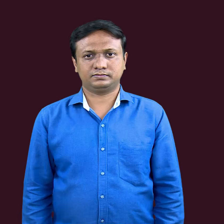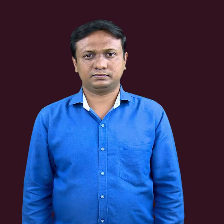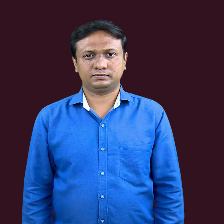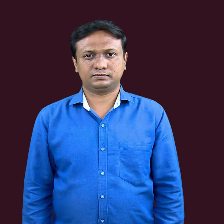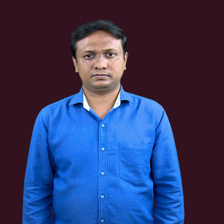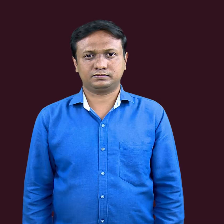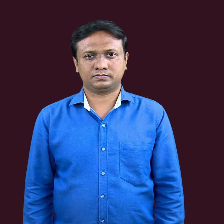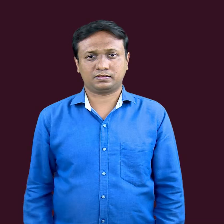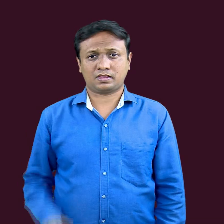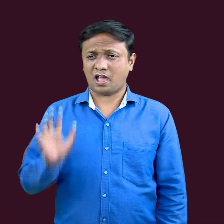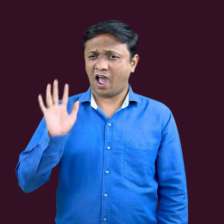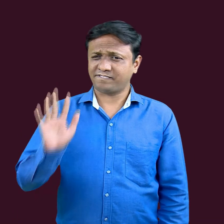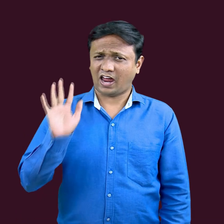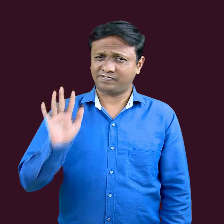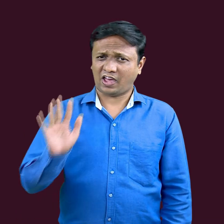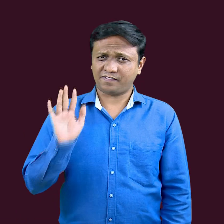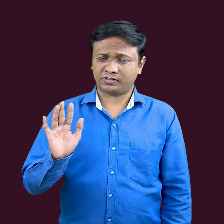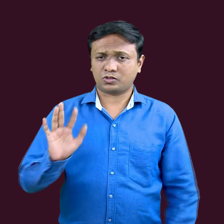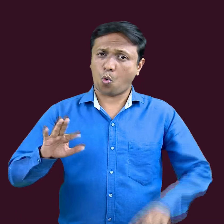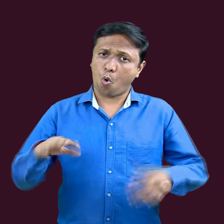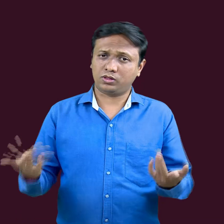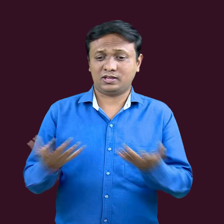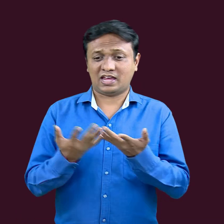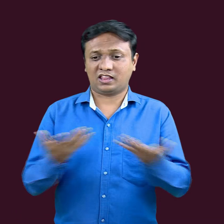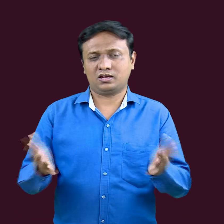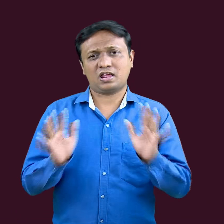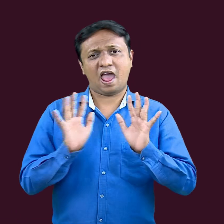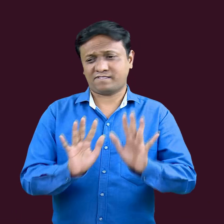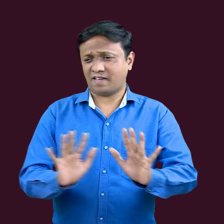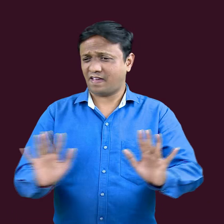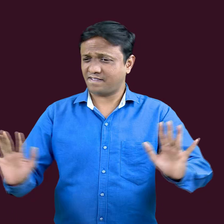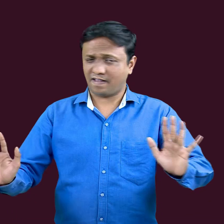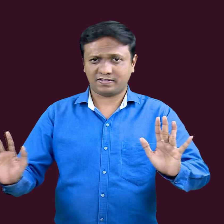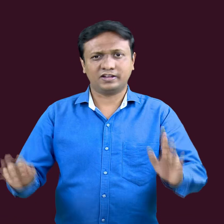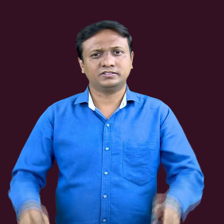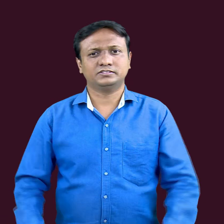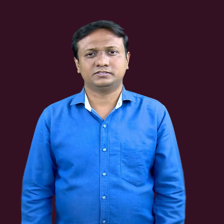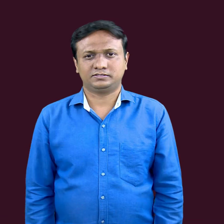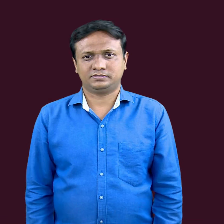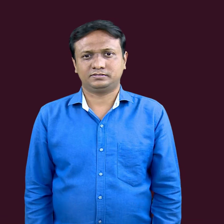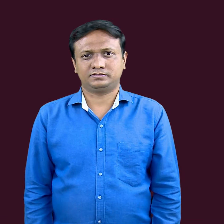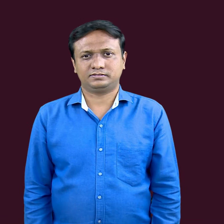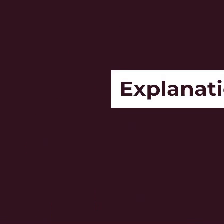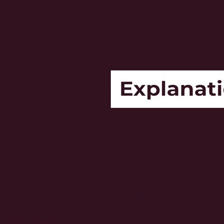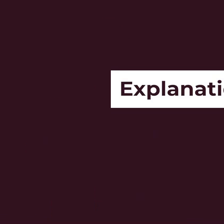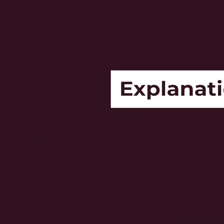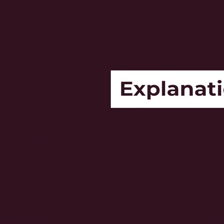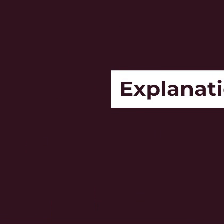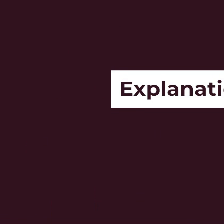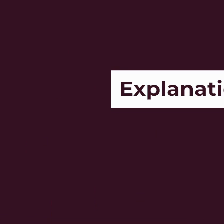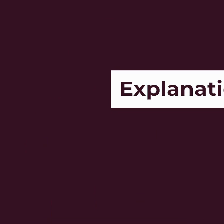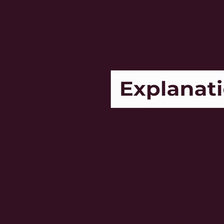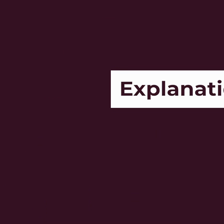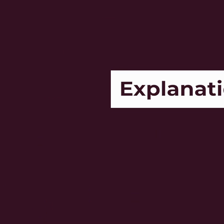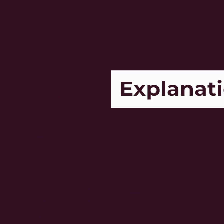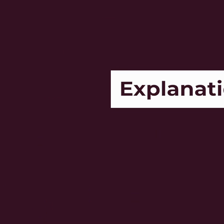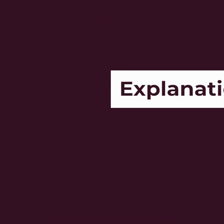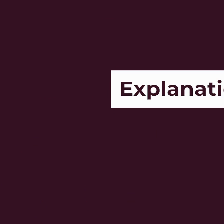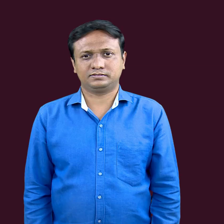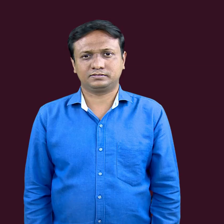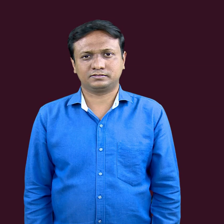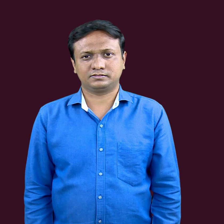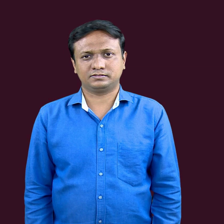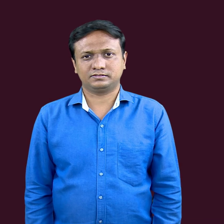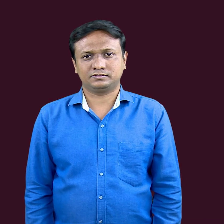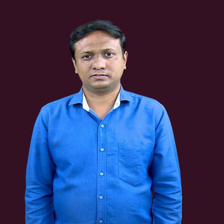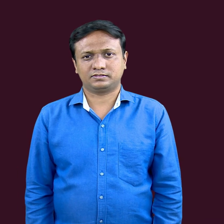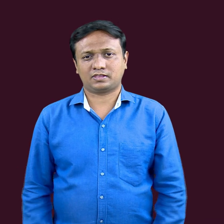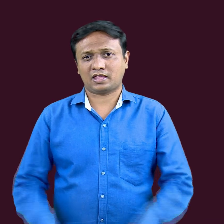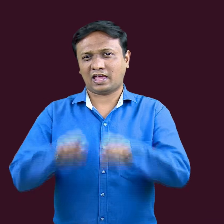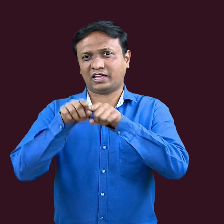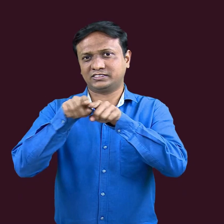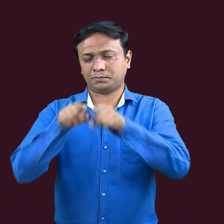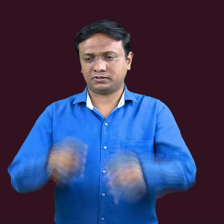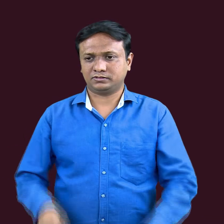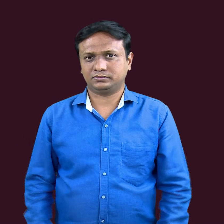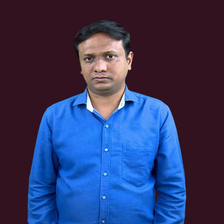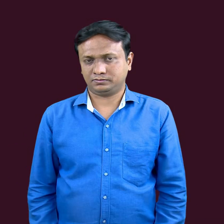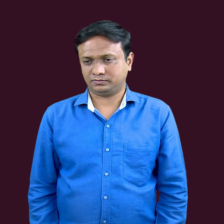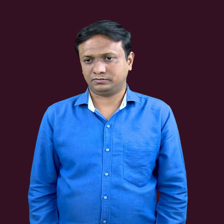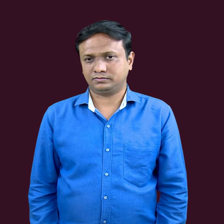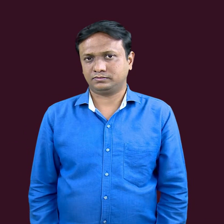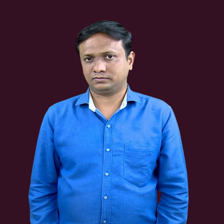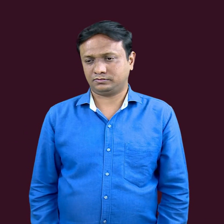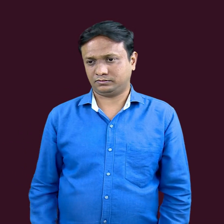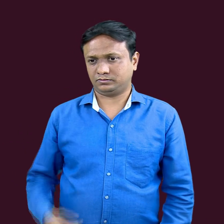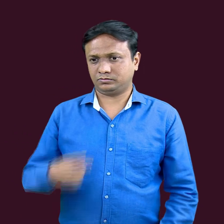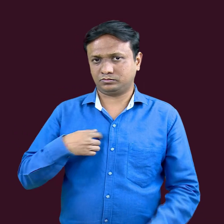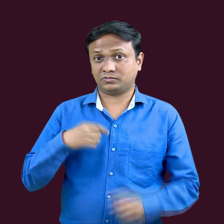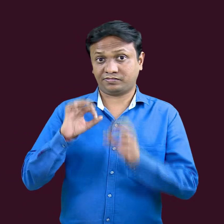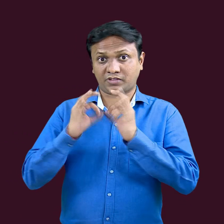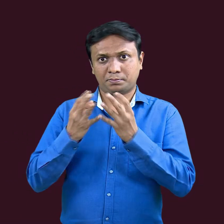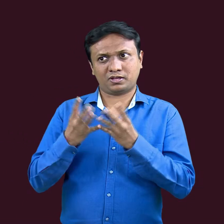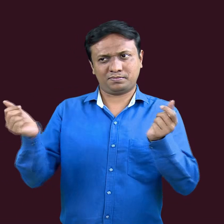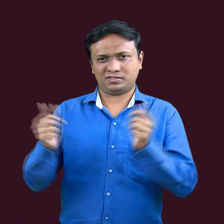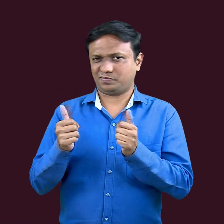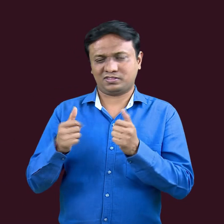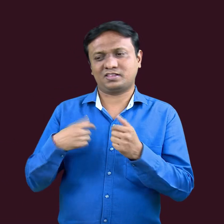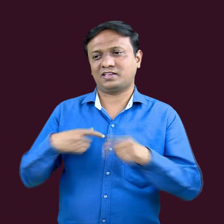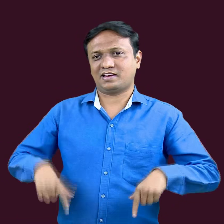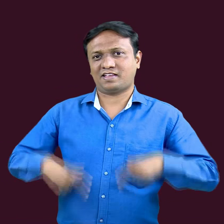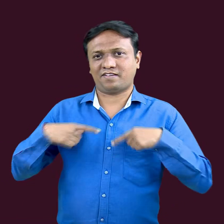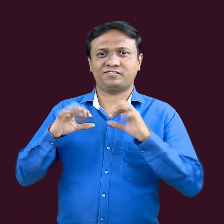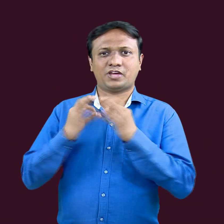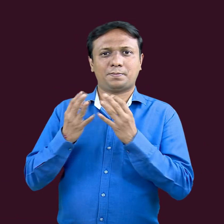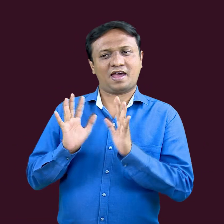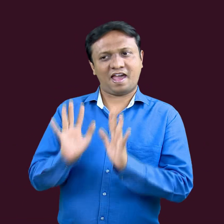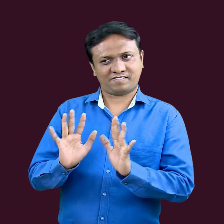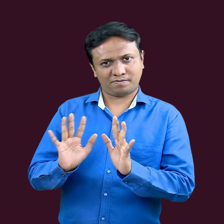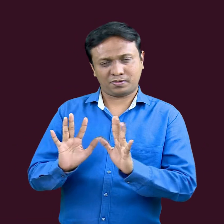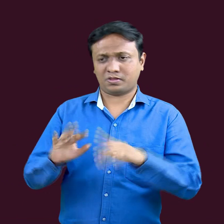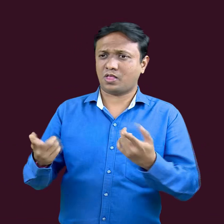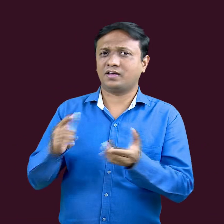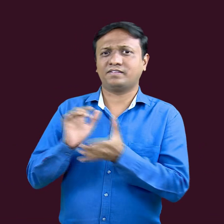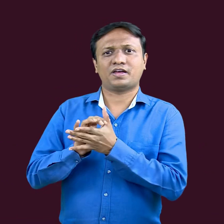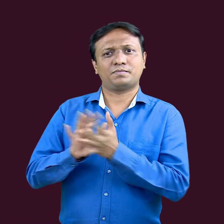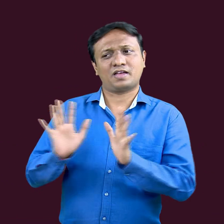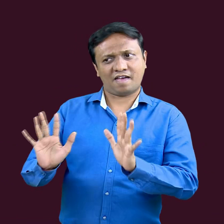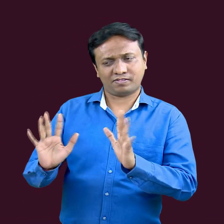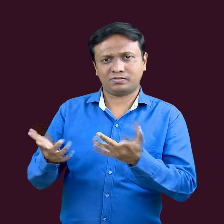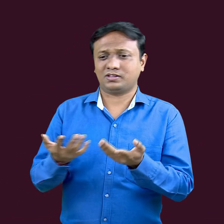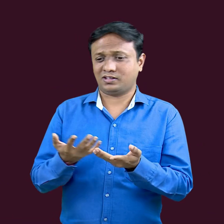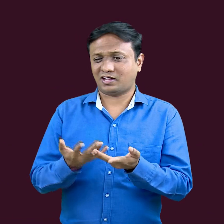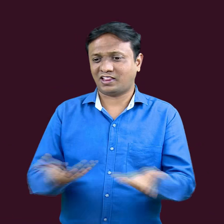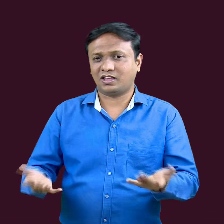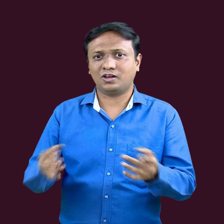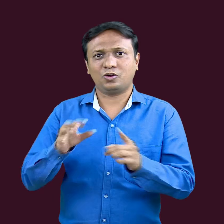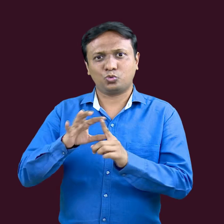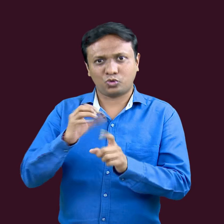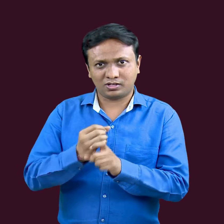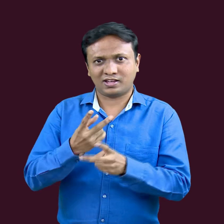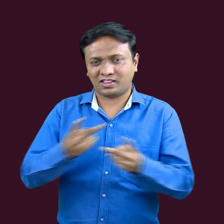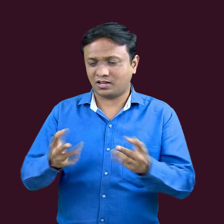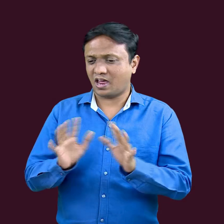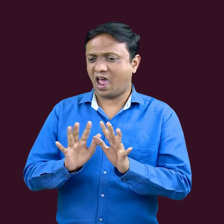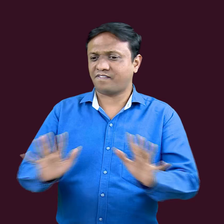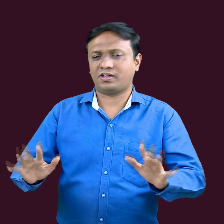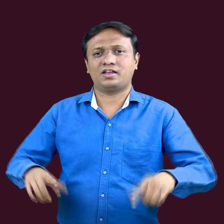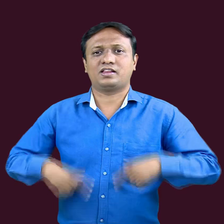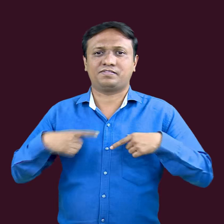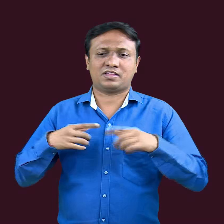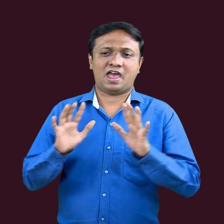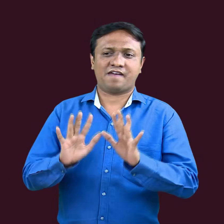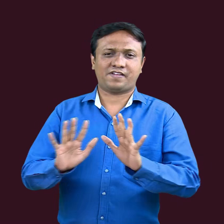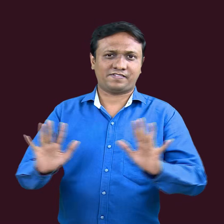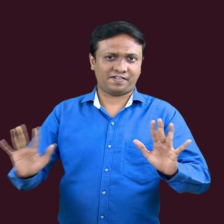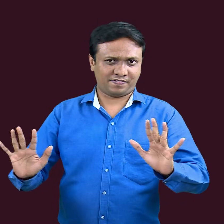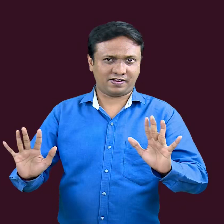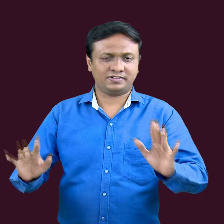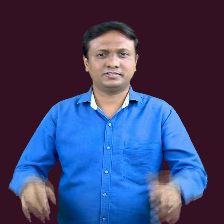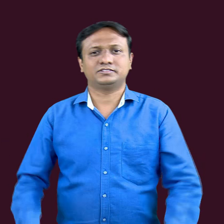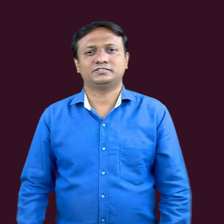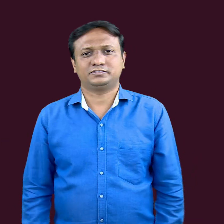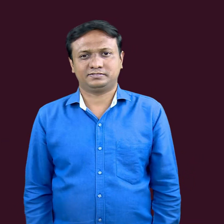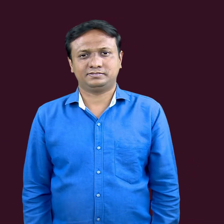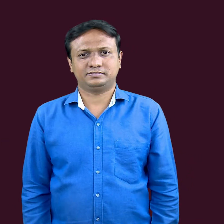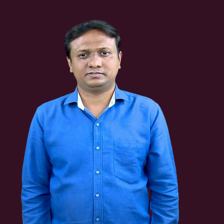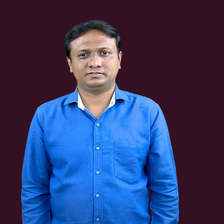Exist